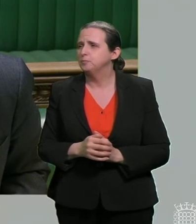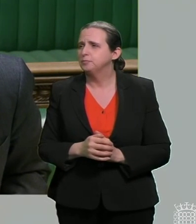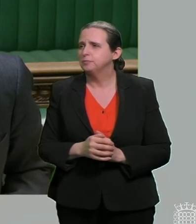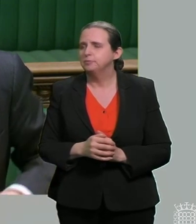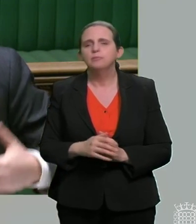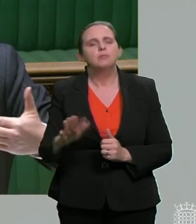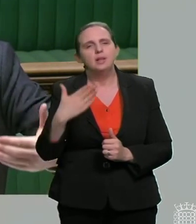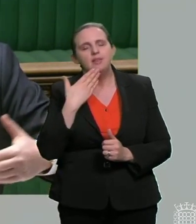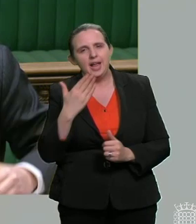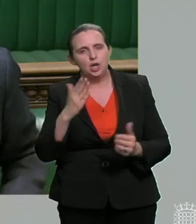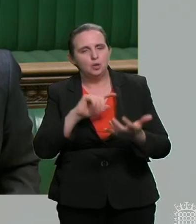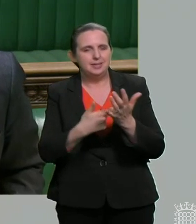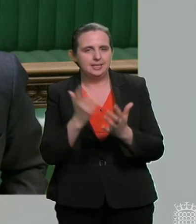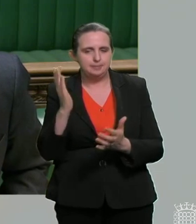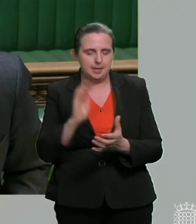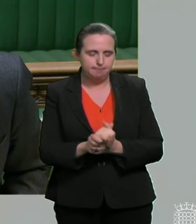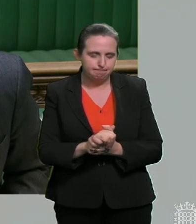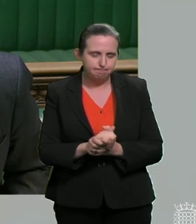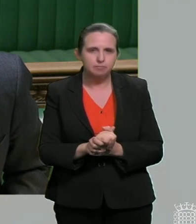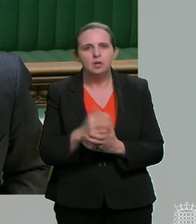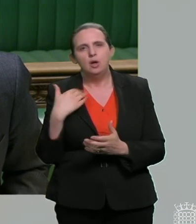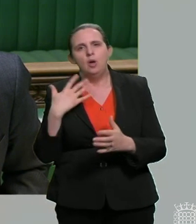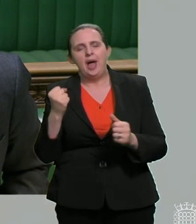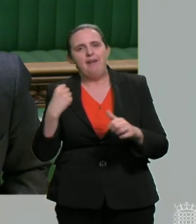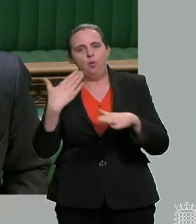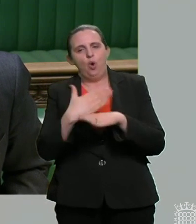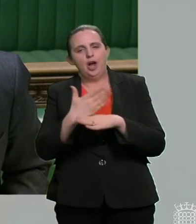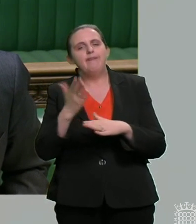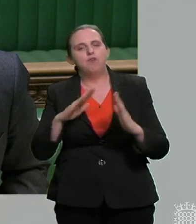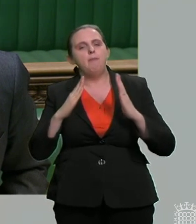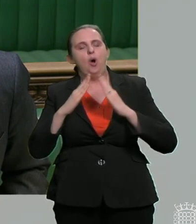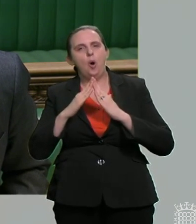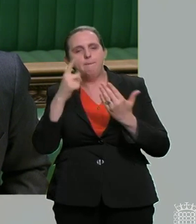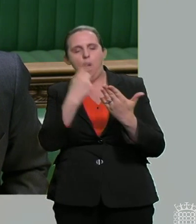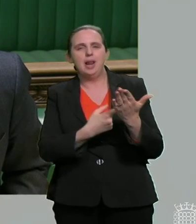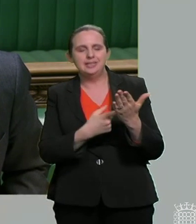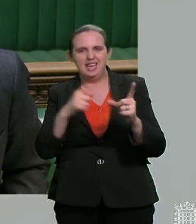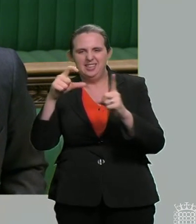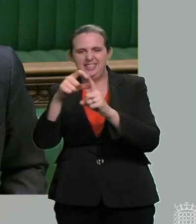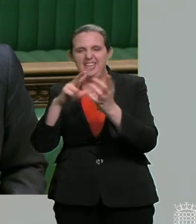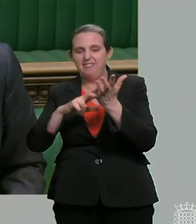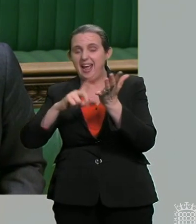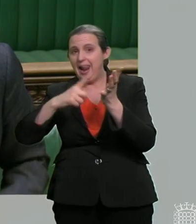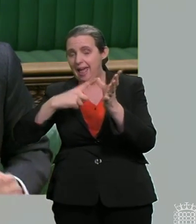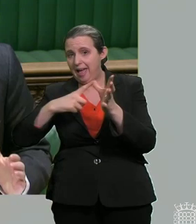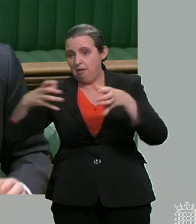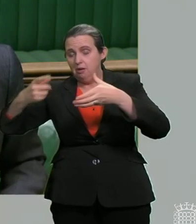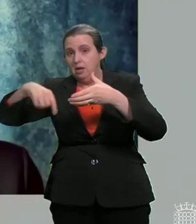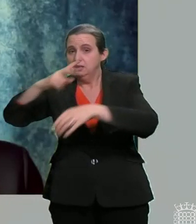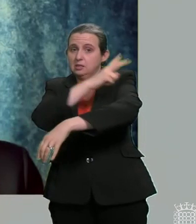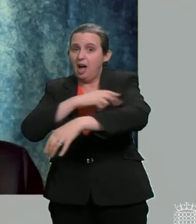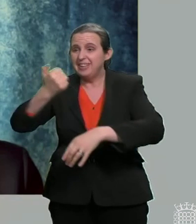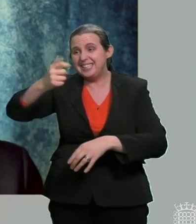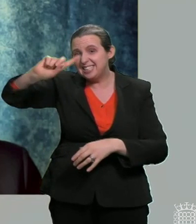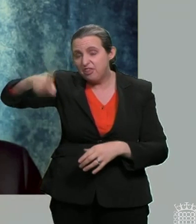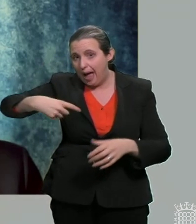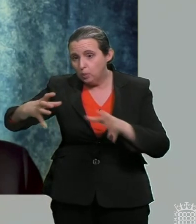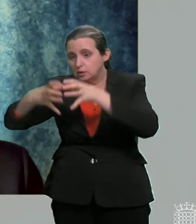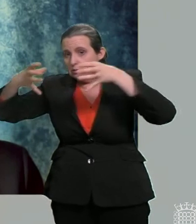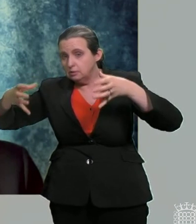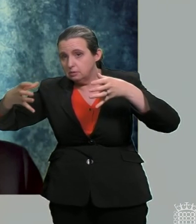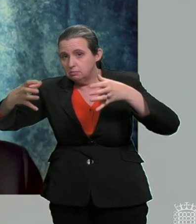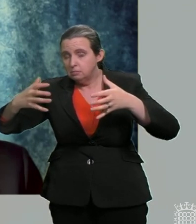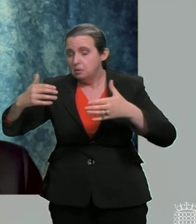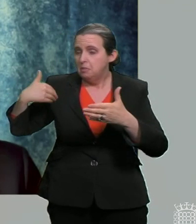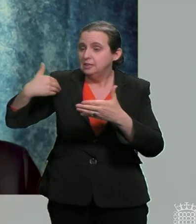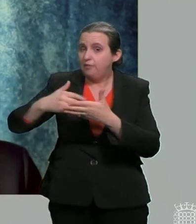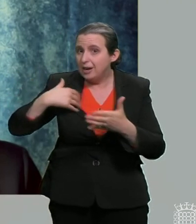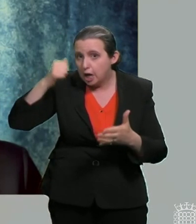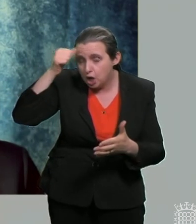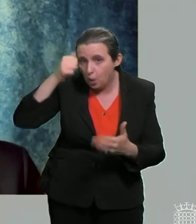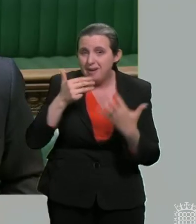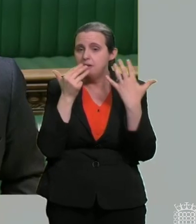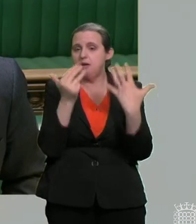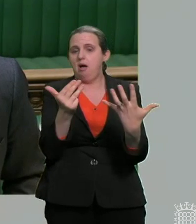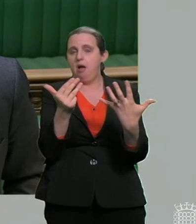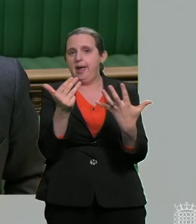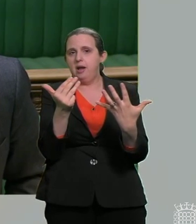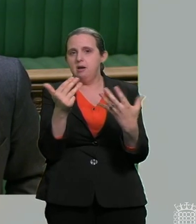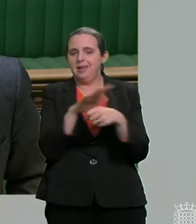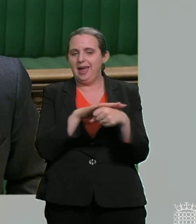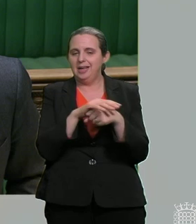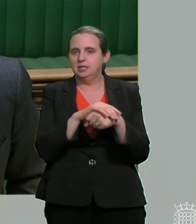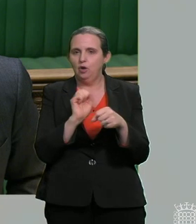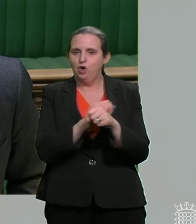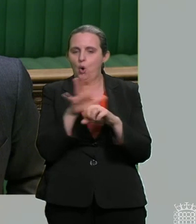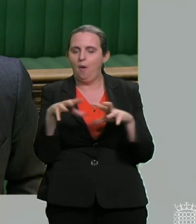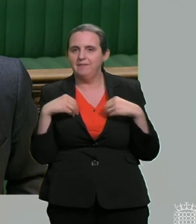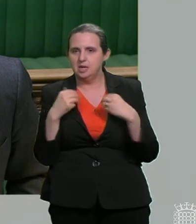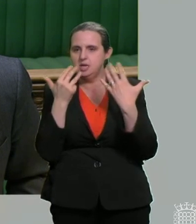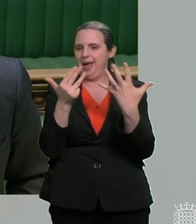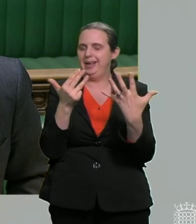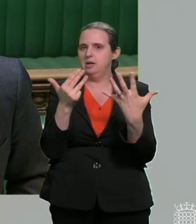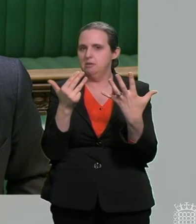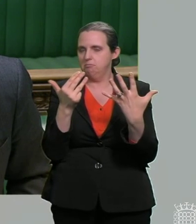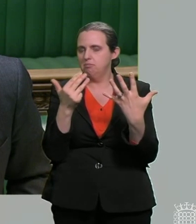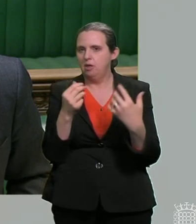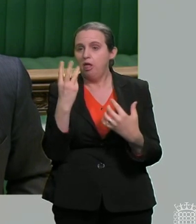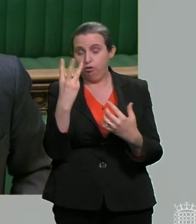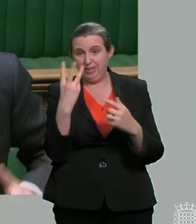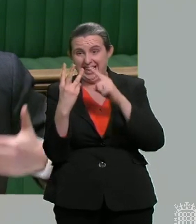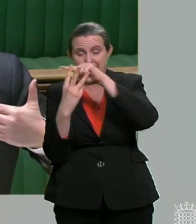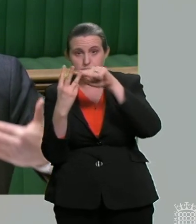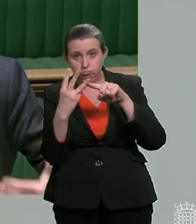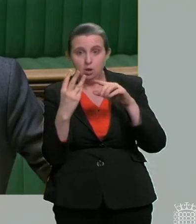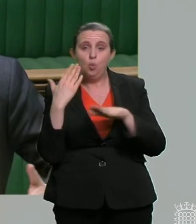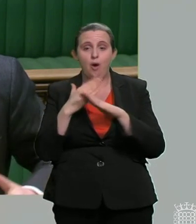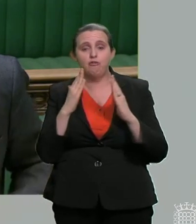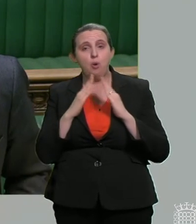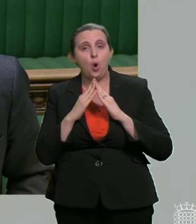Thanks to the working from home strategy that the DVLA has been pursuing, of a workforce of 6,000, there are currently thankfully only nine cases of covid to the best of my knowledge, and three of those individuals are working from home.